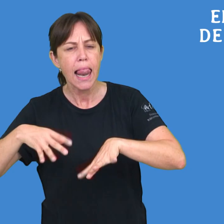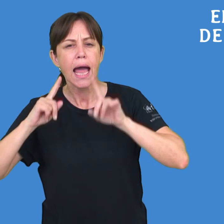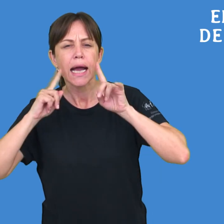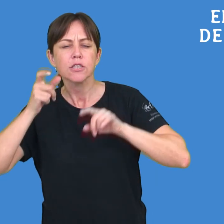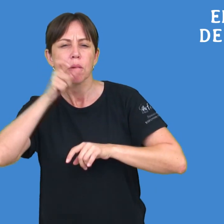caso